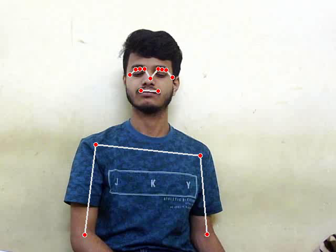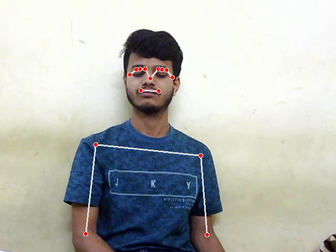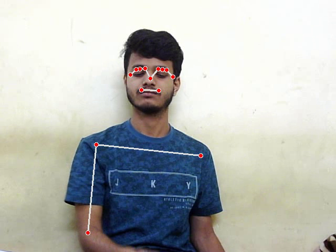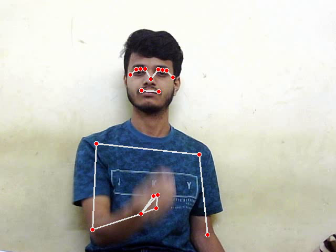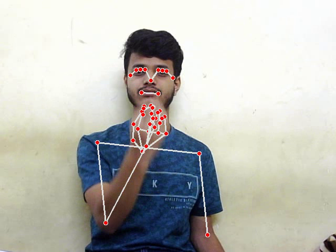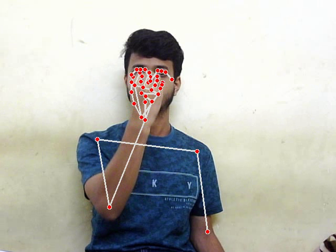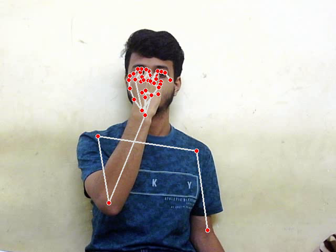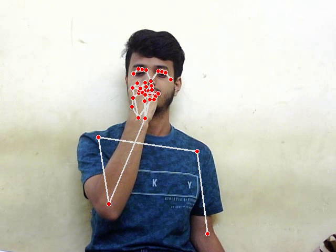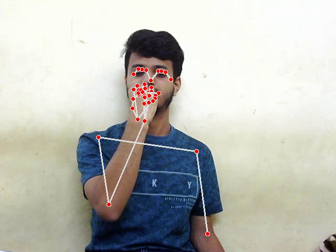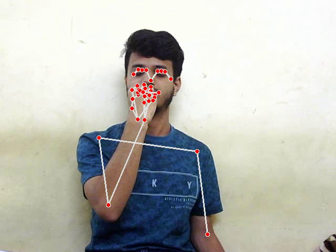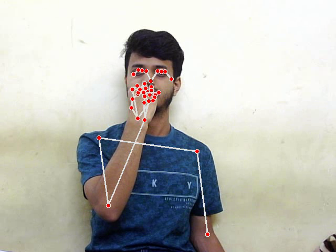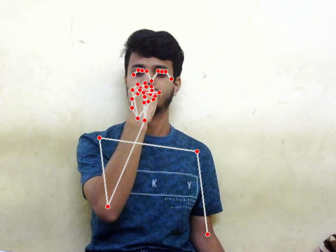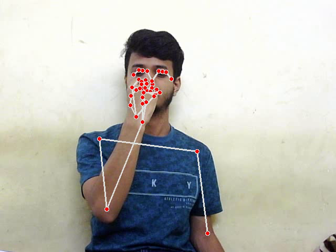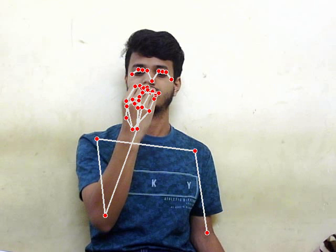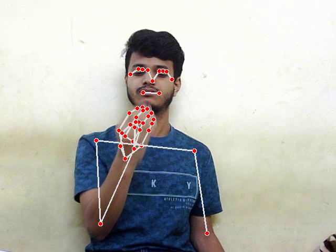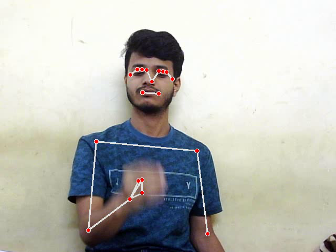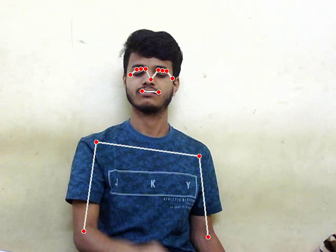eat